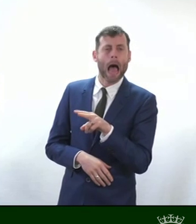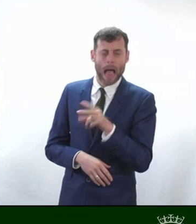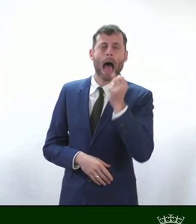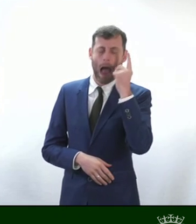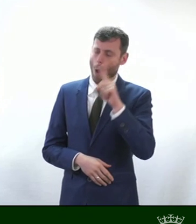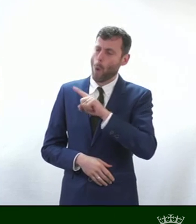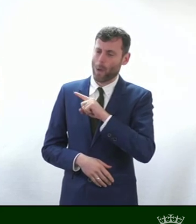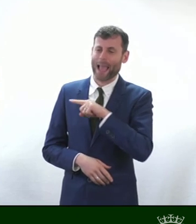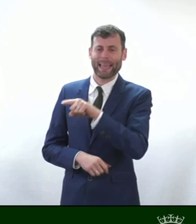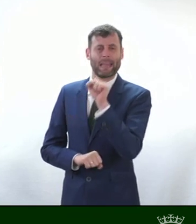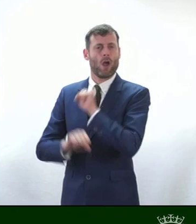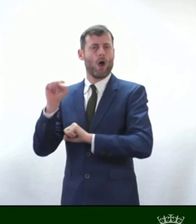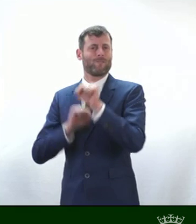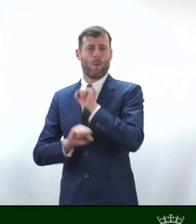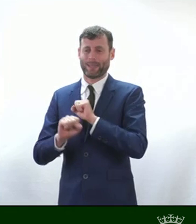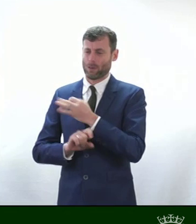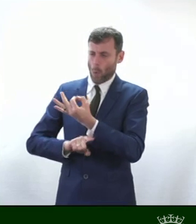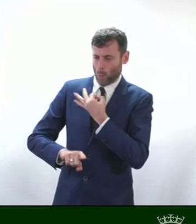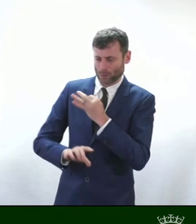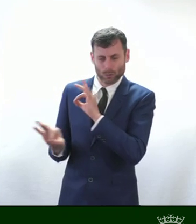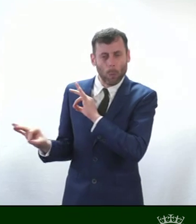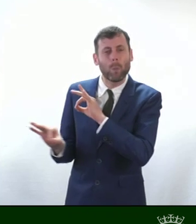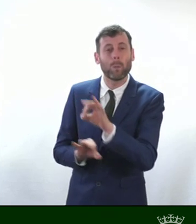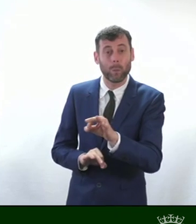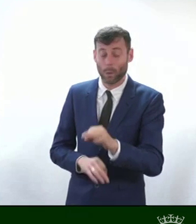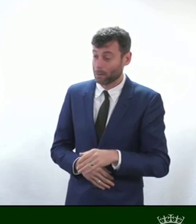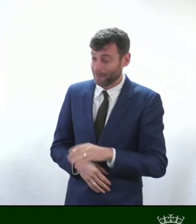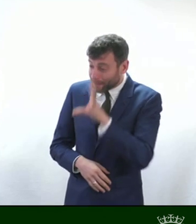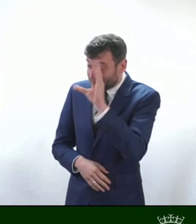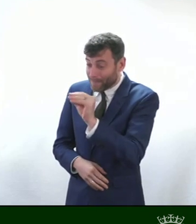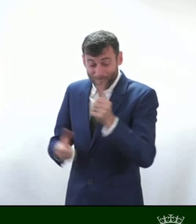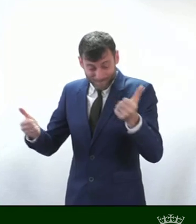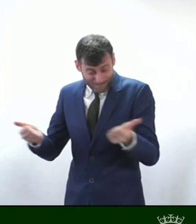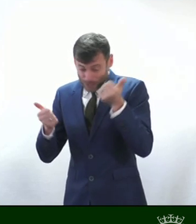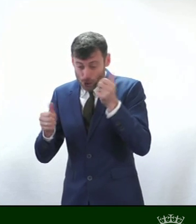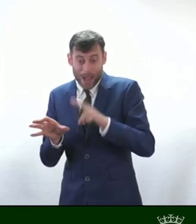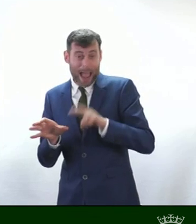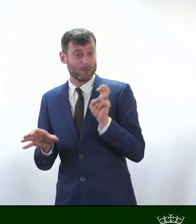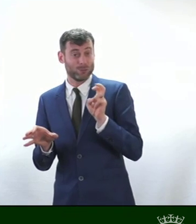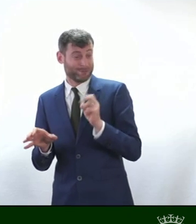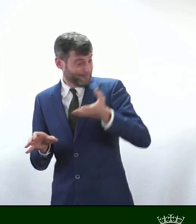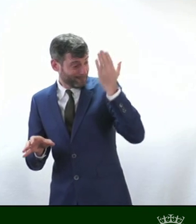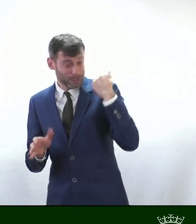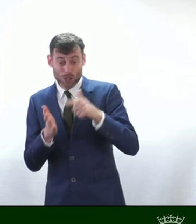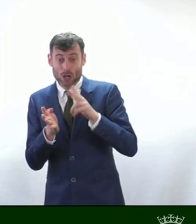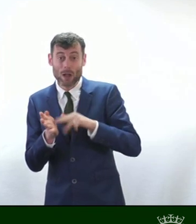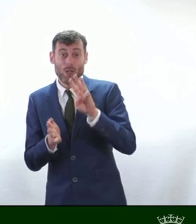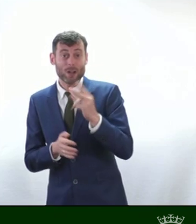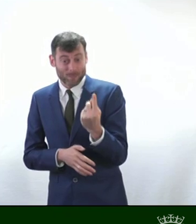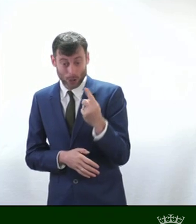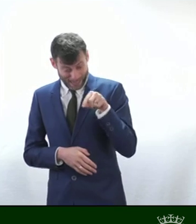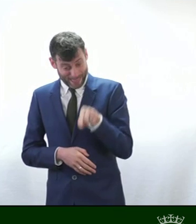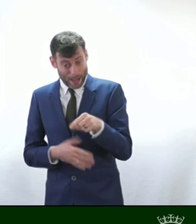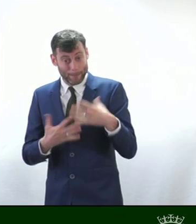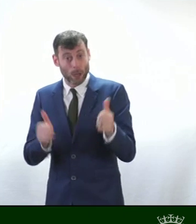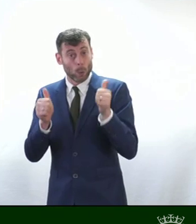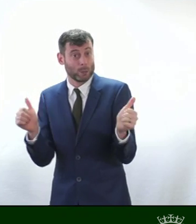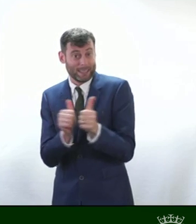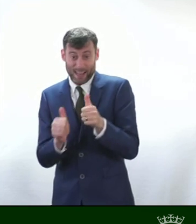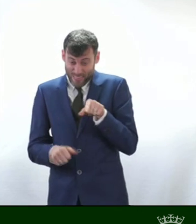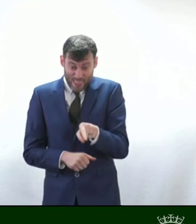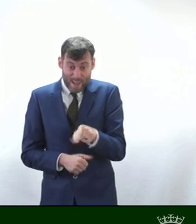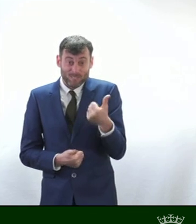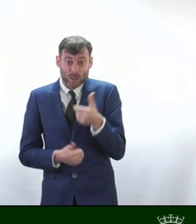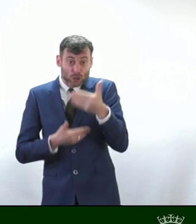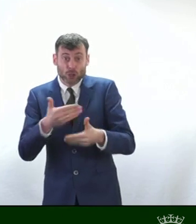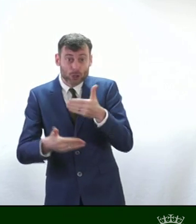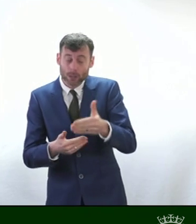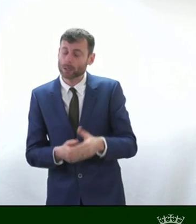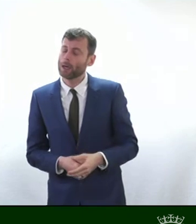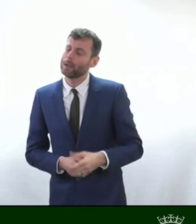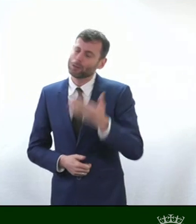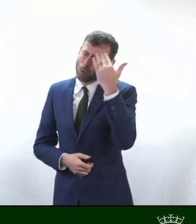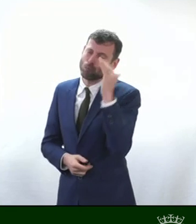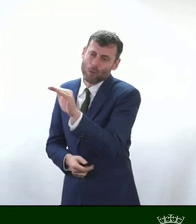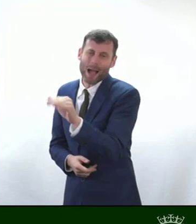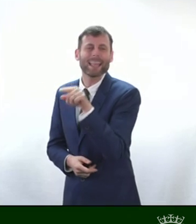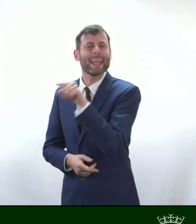We did leave with a very good deal, and in any circumstances this country will prosper mightily.